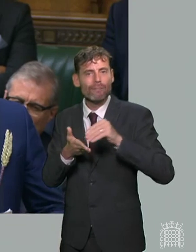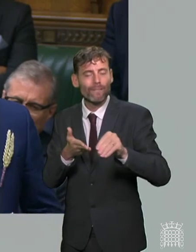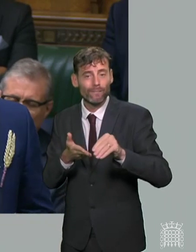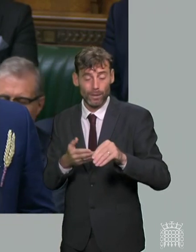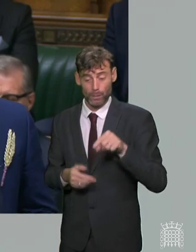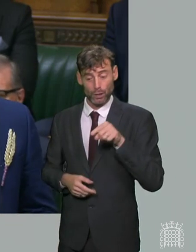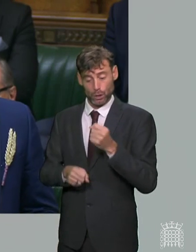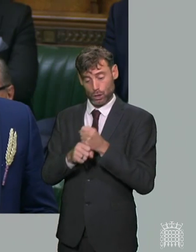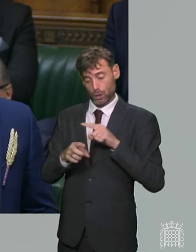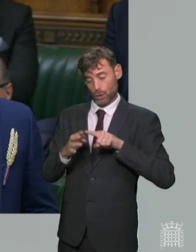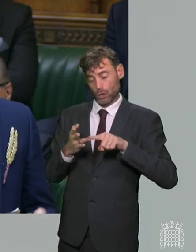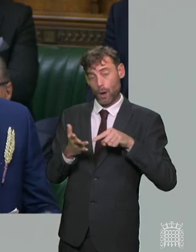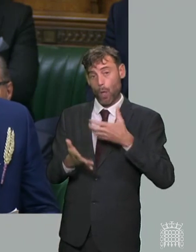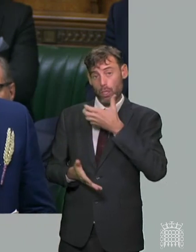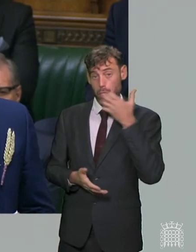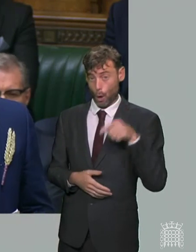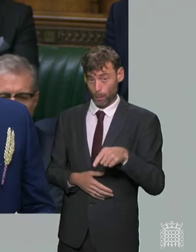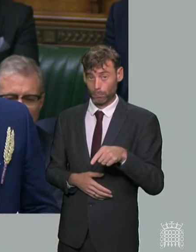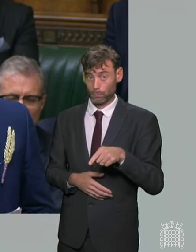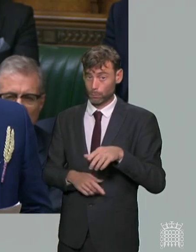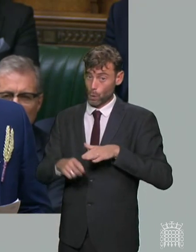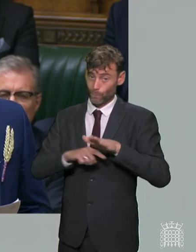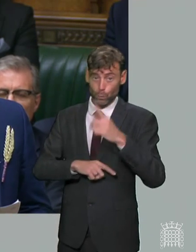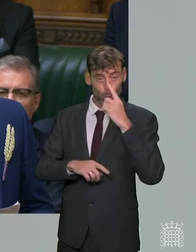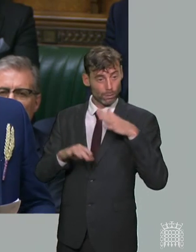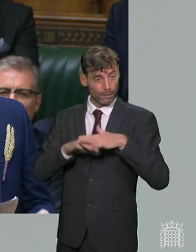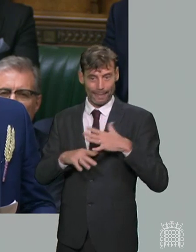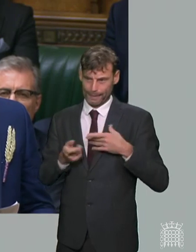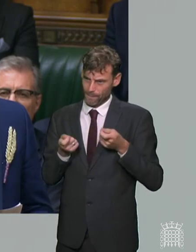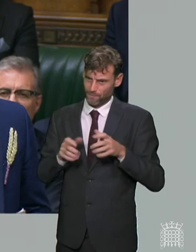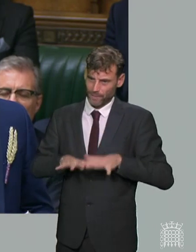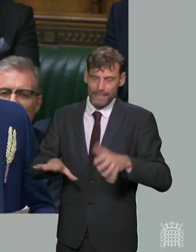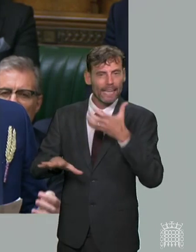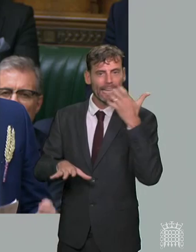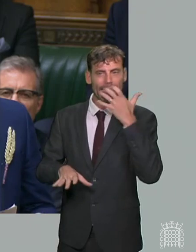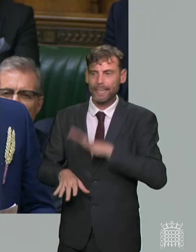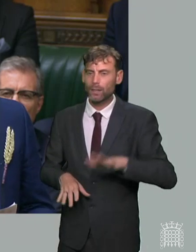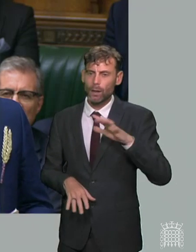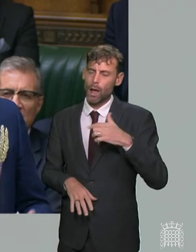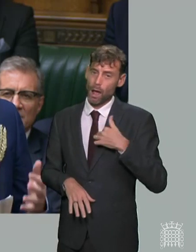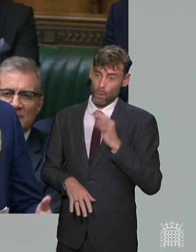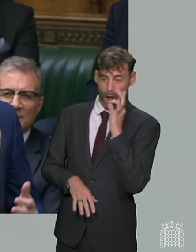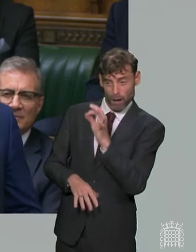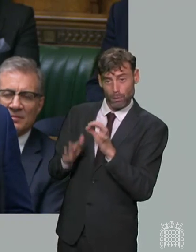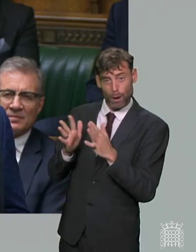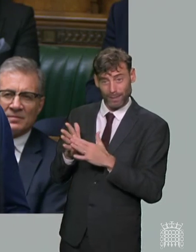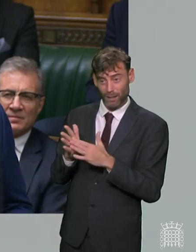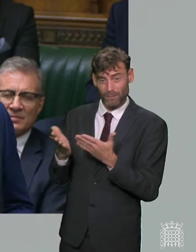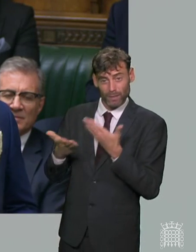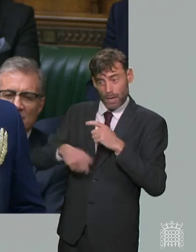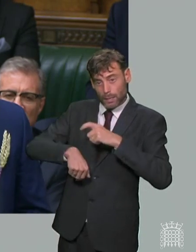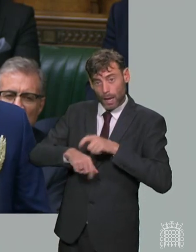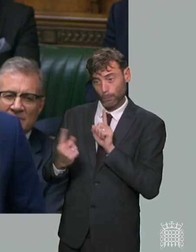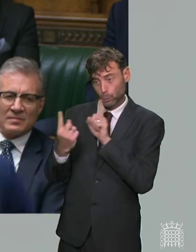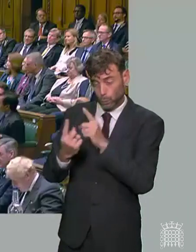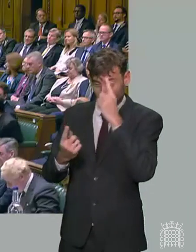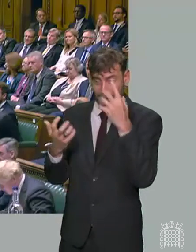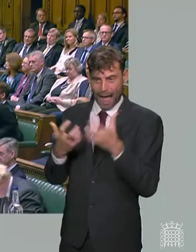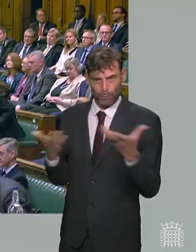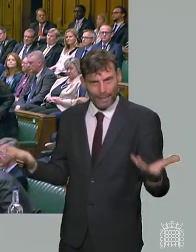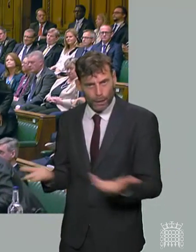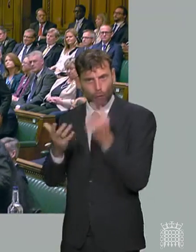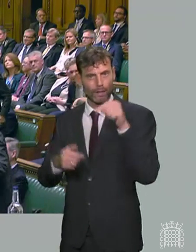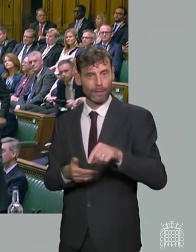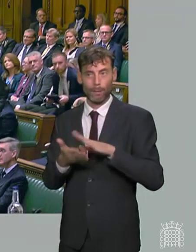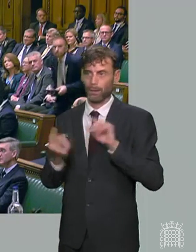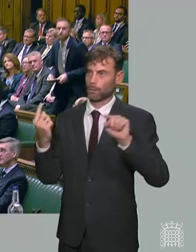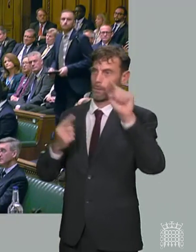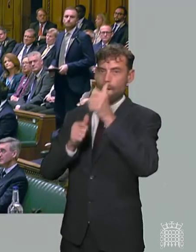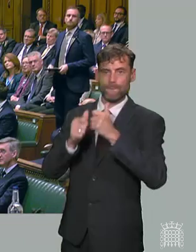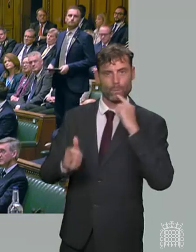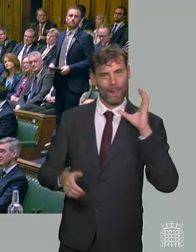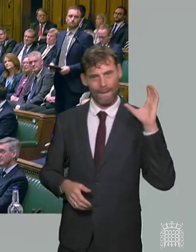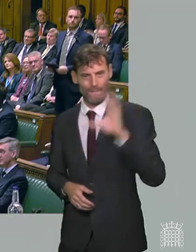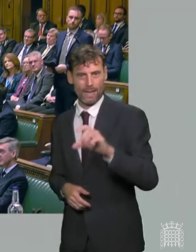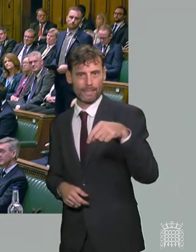We have not yet found time to meet and discuss the subject, but will the Prime Minister find time in his diary in the coming weeks, so that we can discuss the issue and do not miss out on further investment?